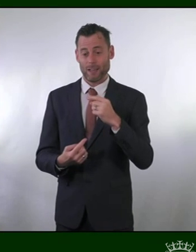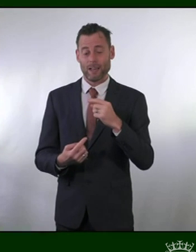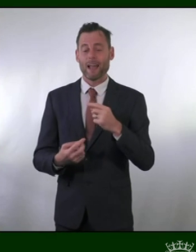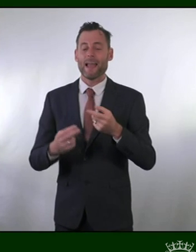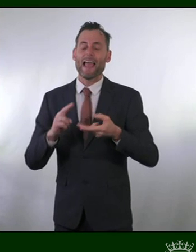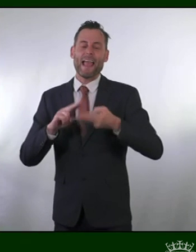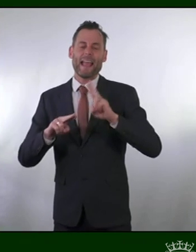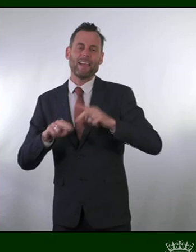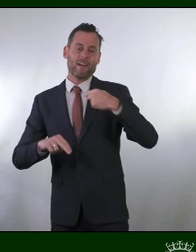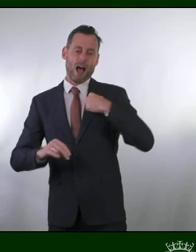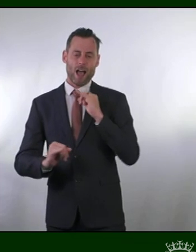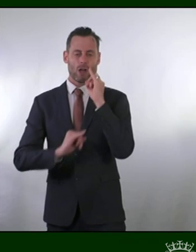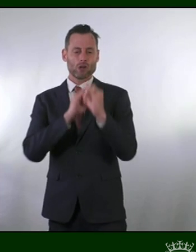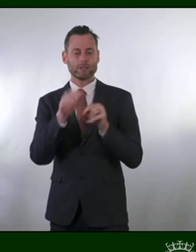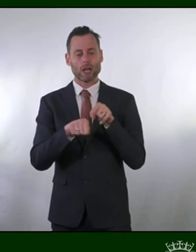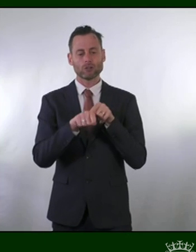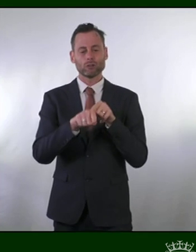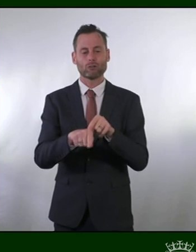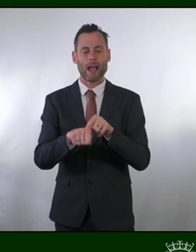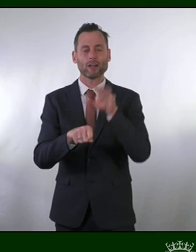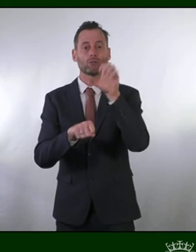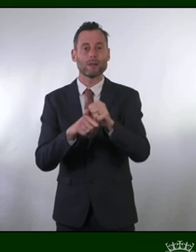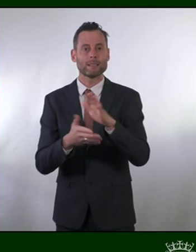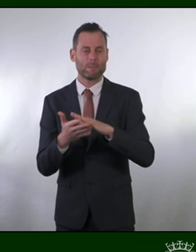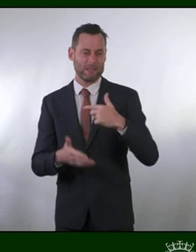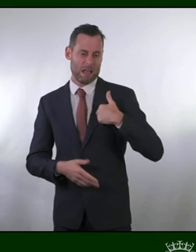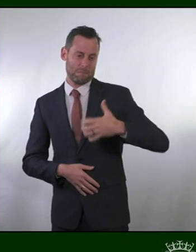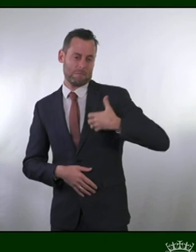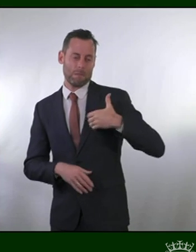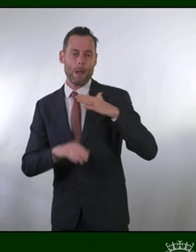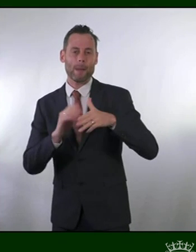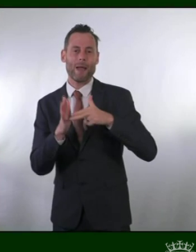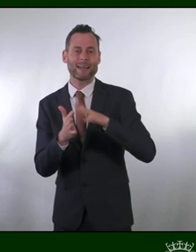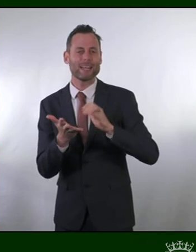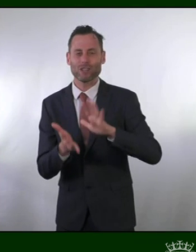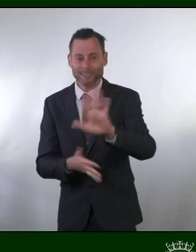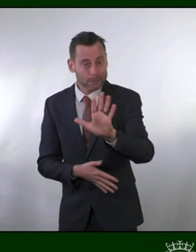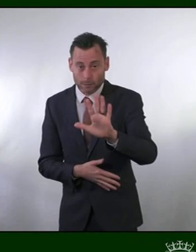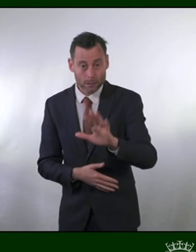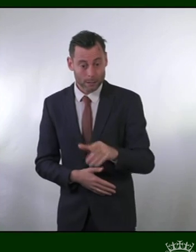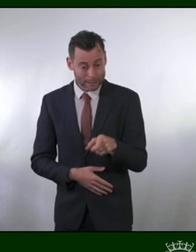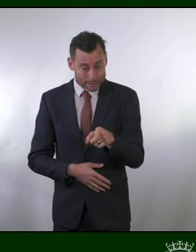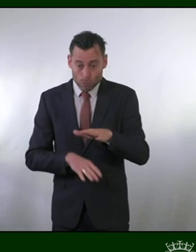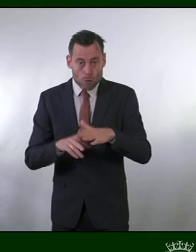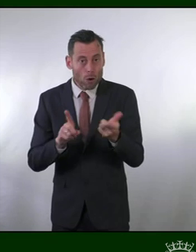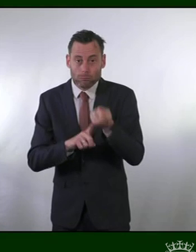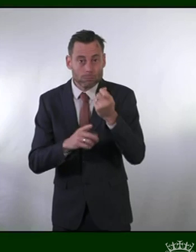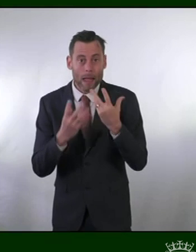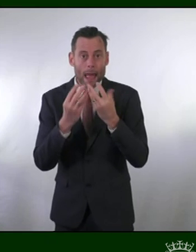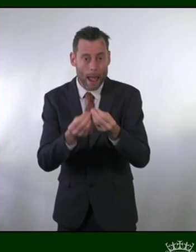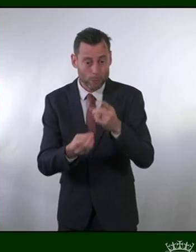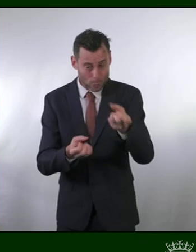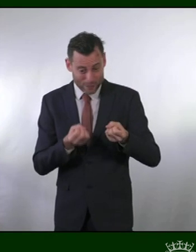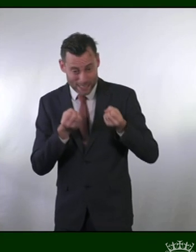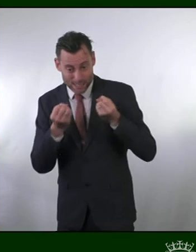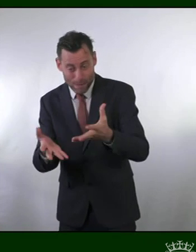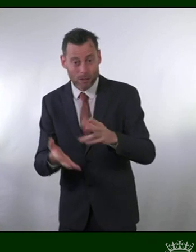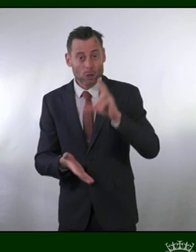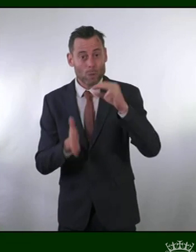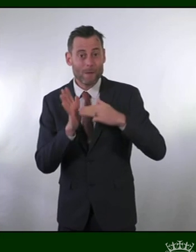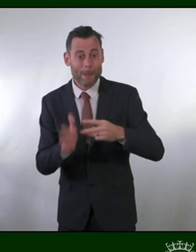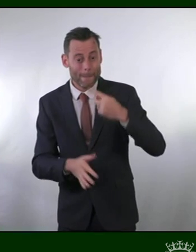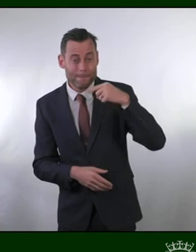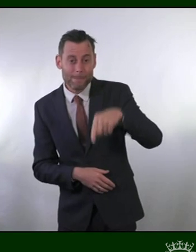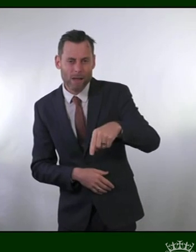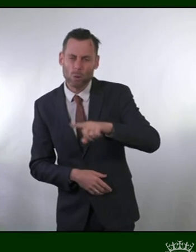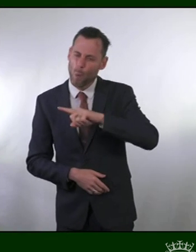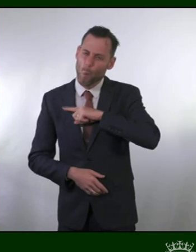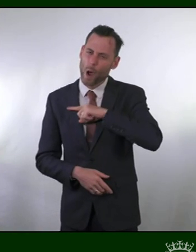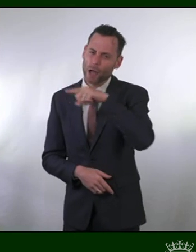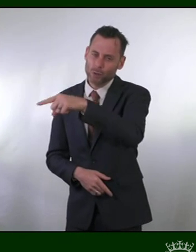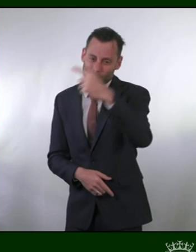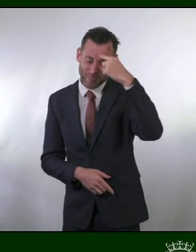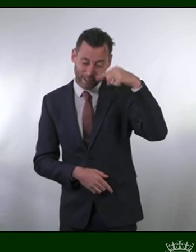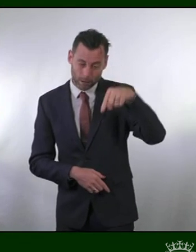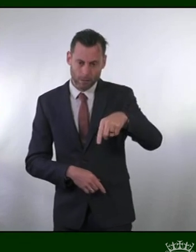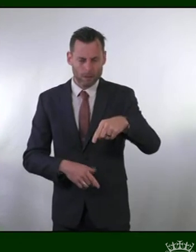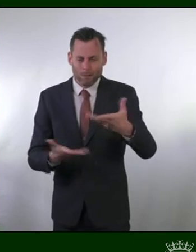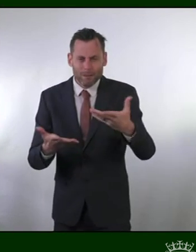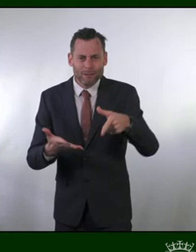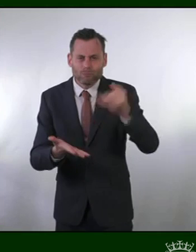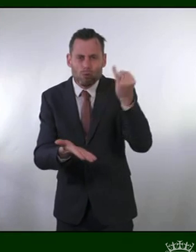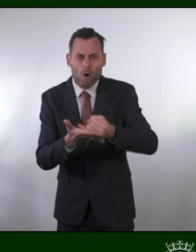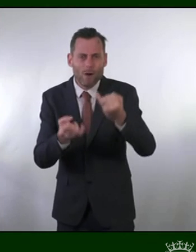This is SAGE’s assessment—the Government’s own advisers. After £12 billion, let us have a straight answer: why does the Prime Minister think that his track and trace system has gone so wrong?